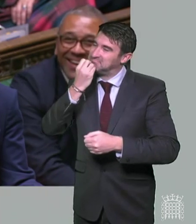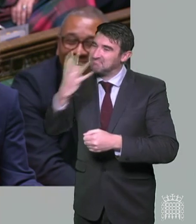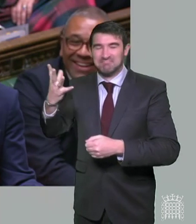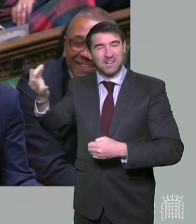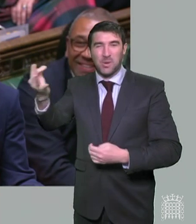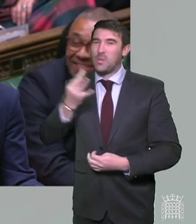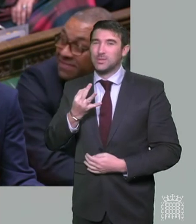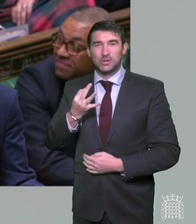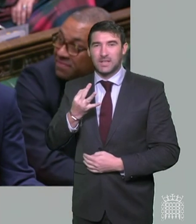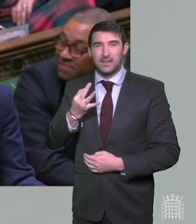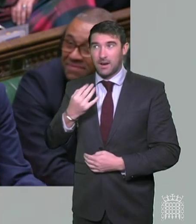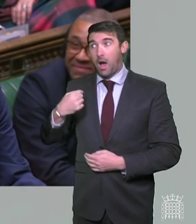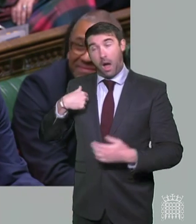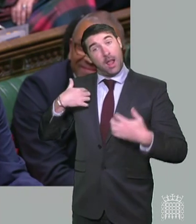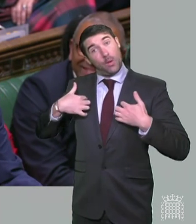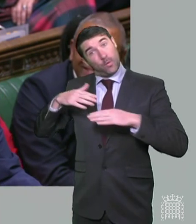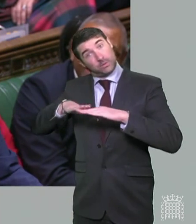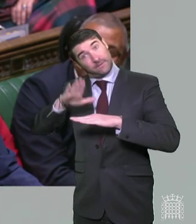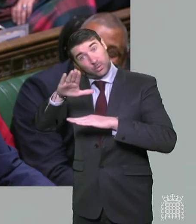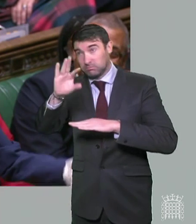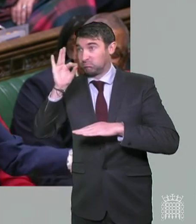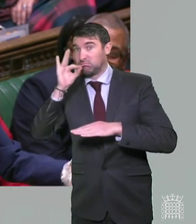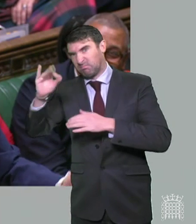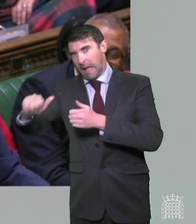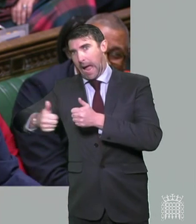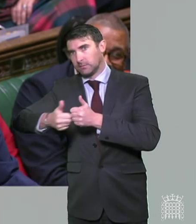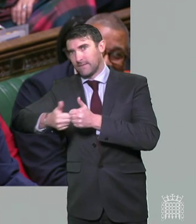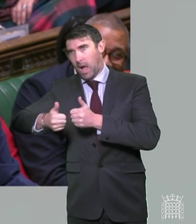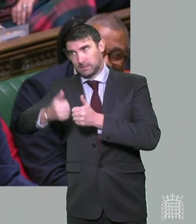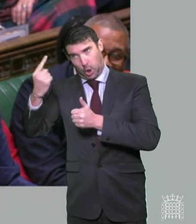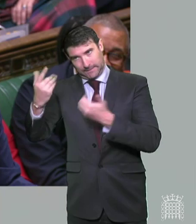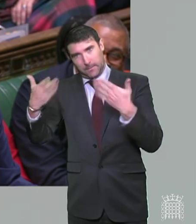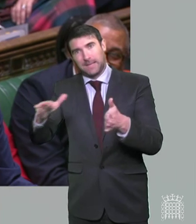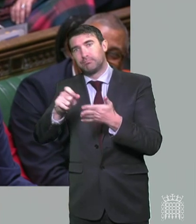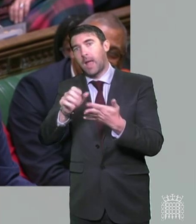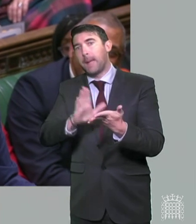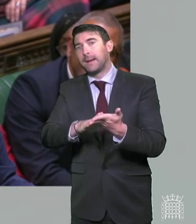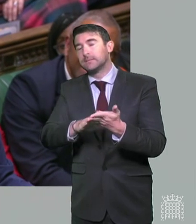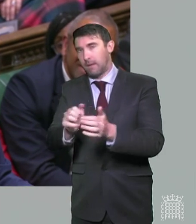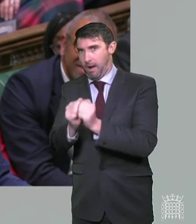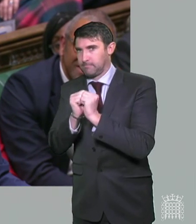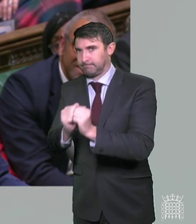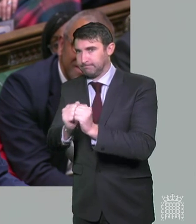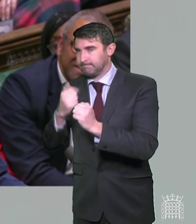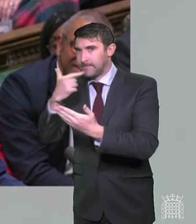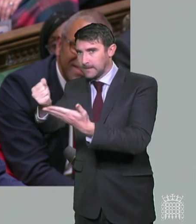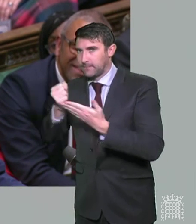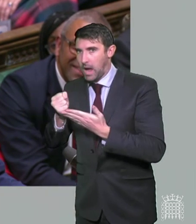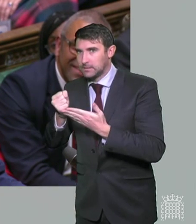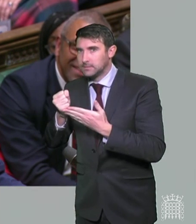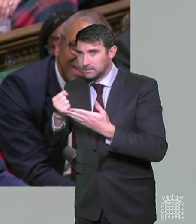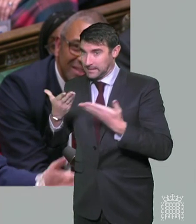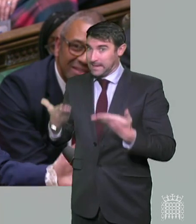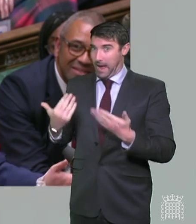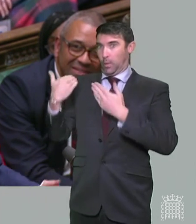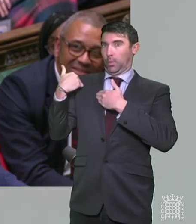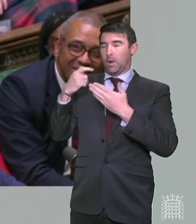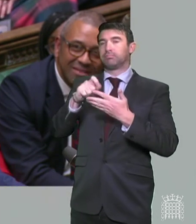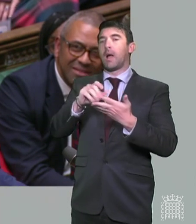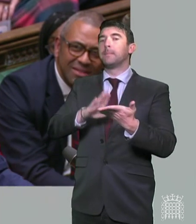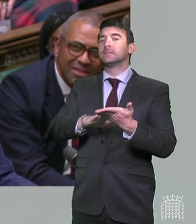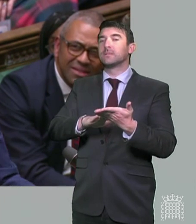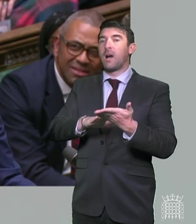I thank my right honourable Friend for her fantastic question, and I look forward to calling on her advice from her time in office as I start my work as Prime Minister.